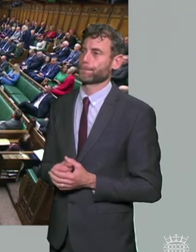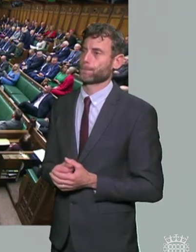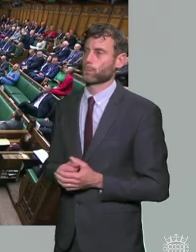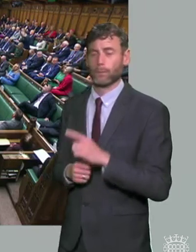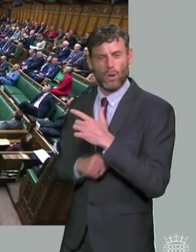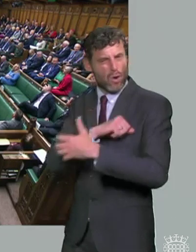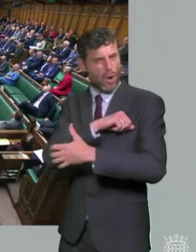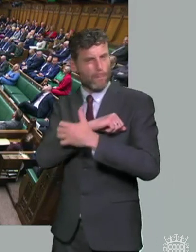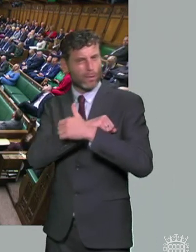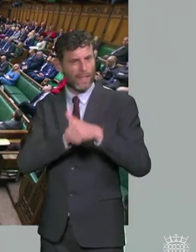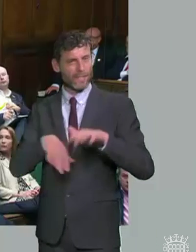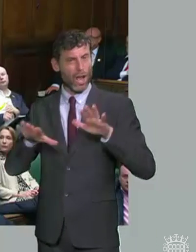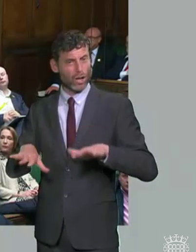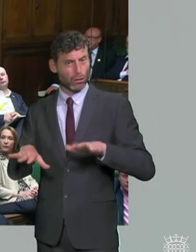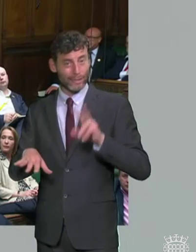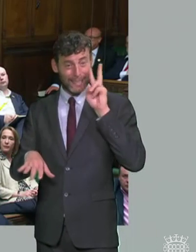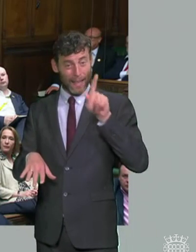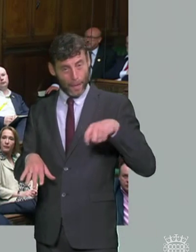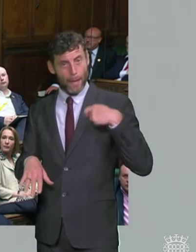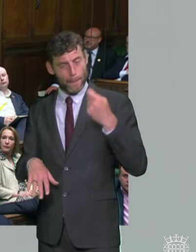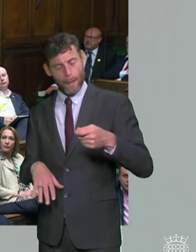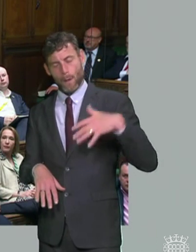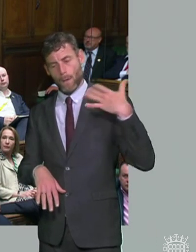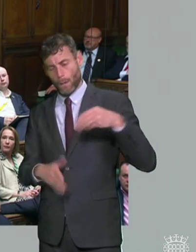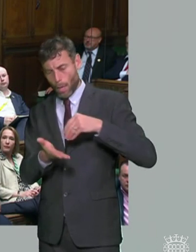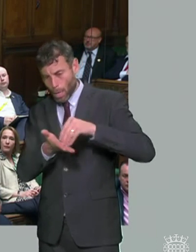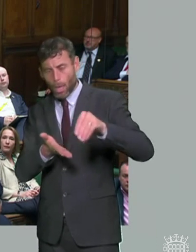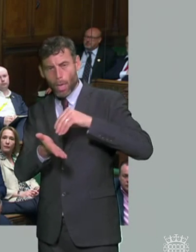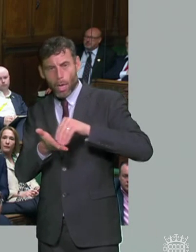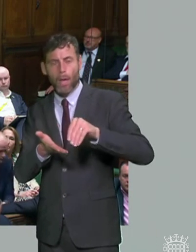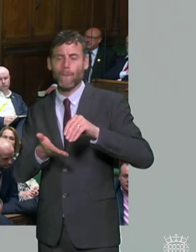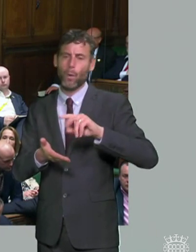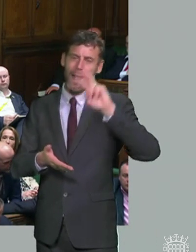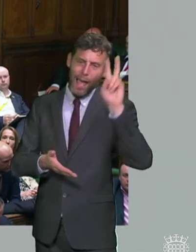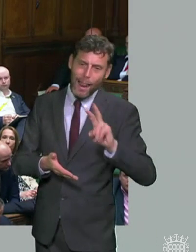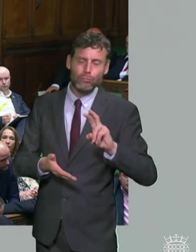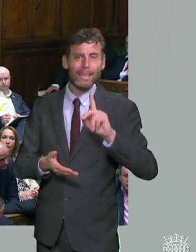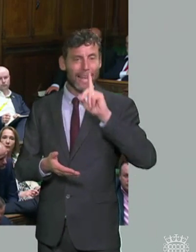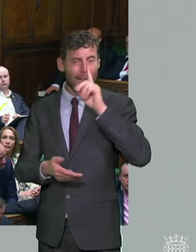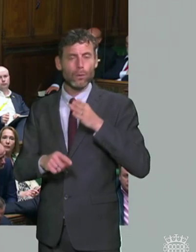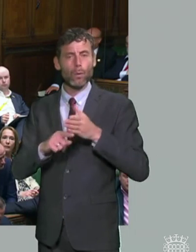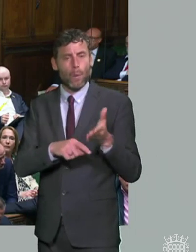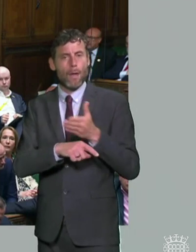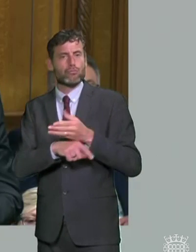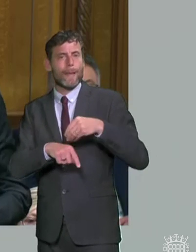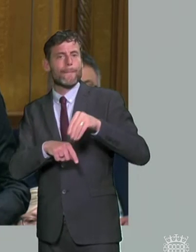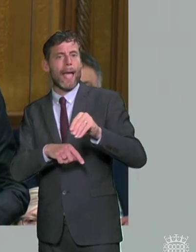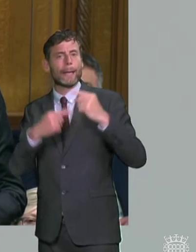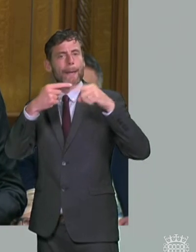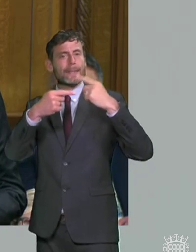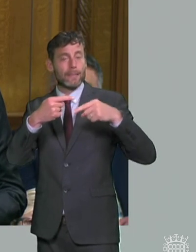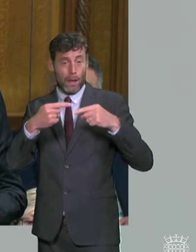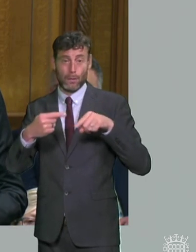The poorest in this country currently pay the highest fuel costs through prepayment meters that have higher standing charges and higher tariffs.